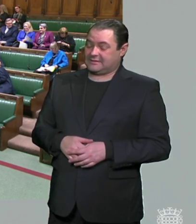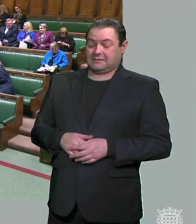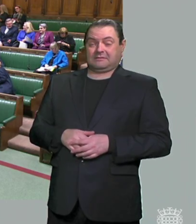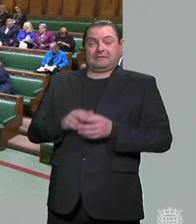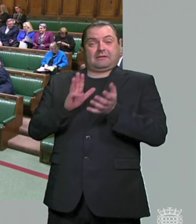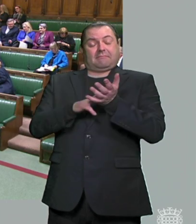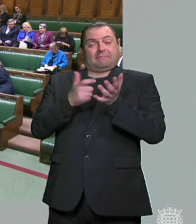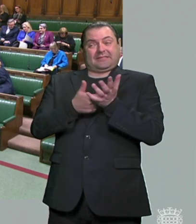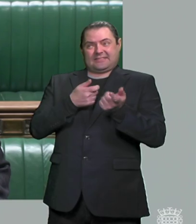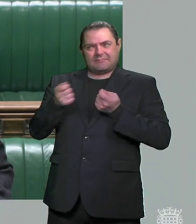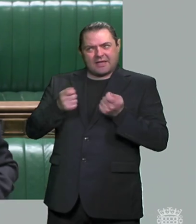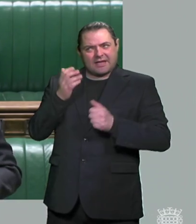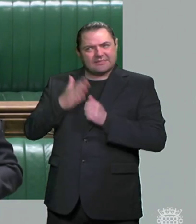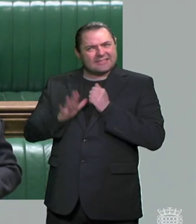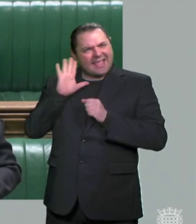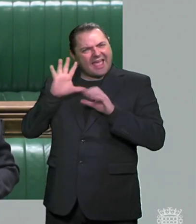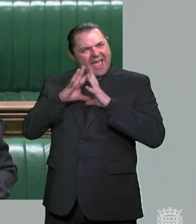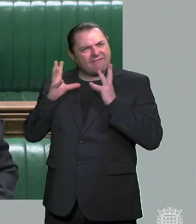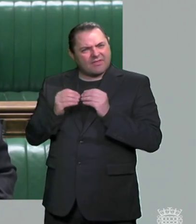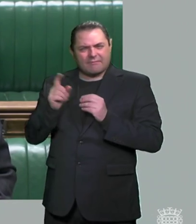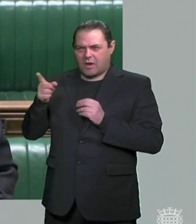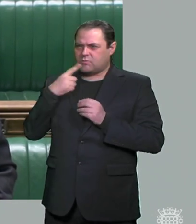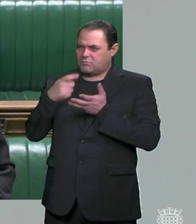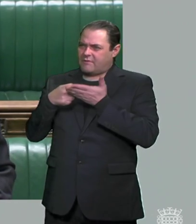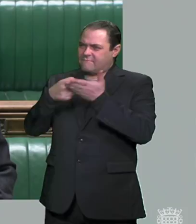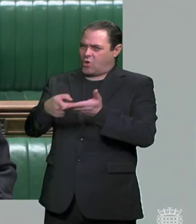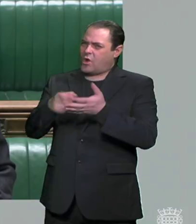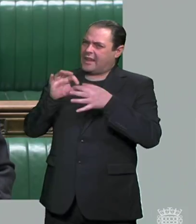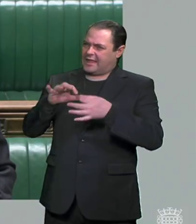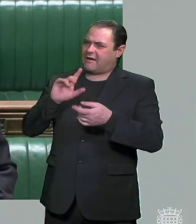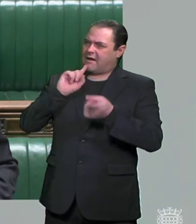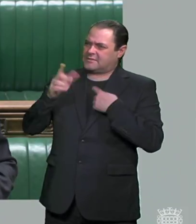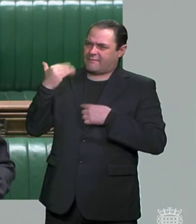I did not catch all of that, but I refer the honourable Lady to the answer I gave earlier.